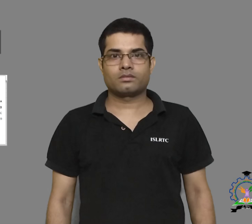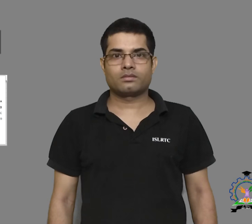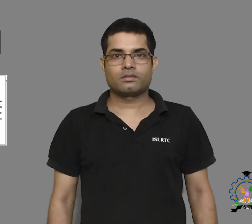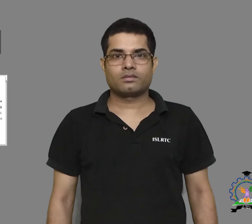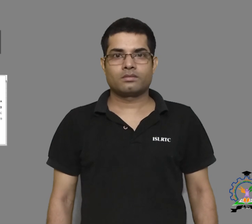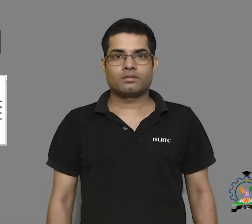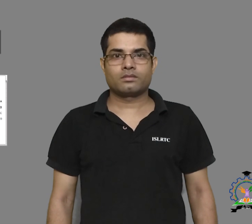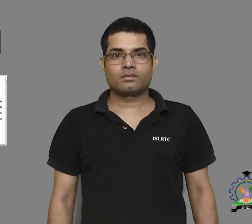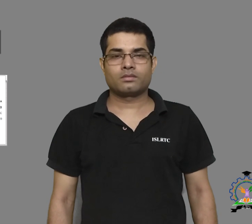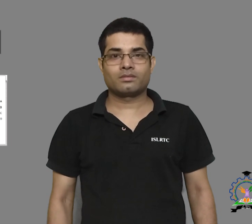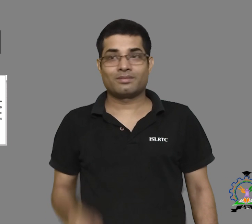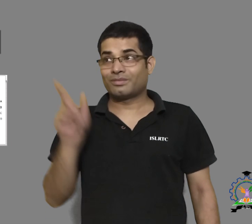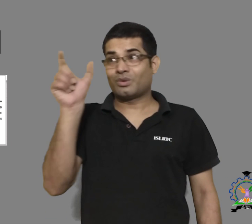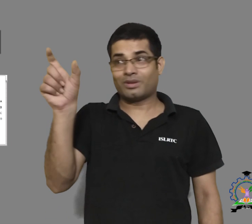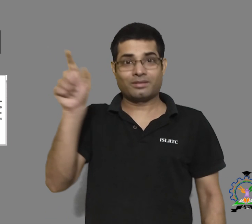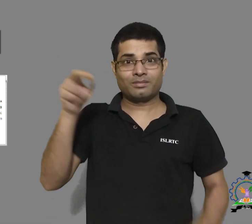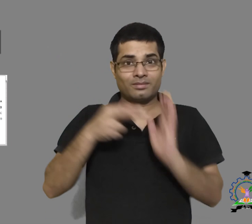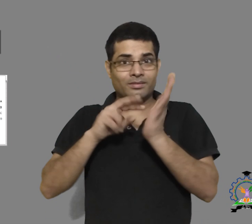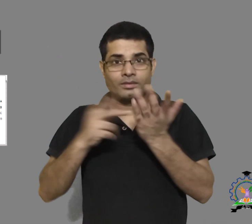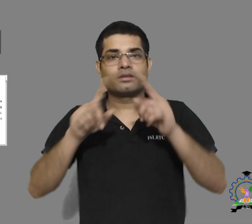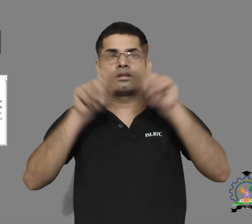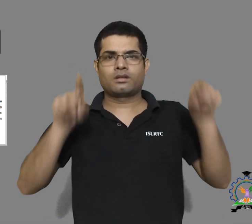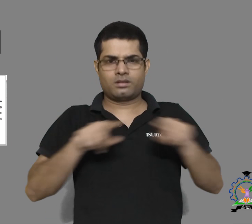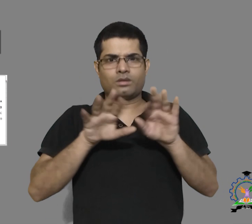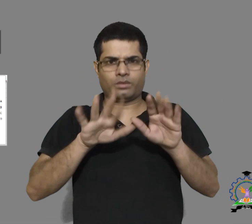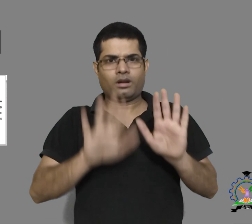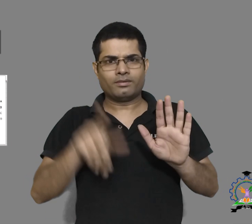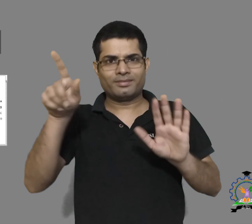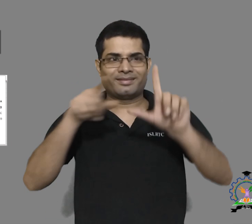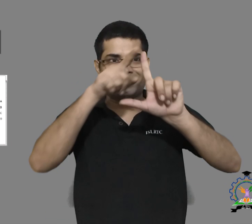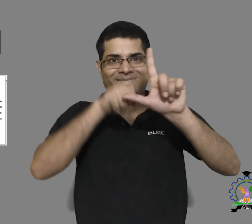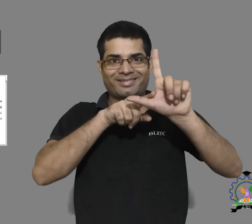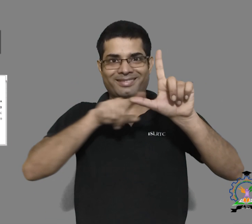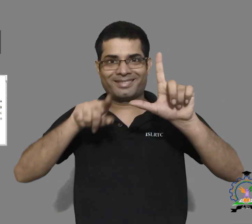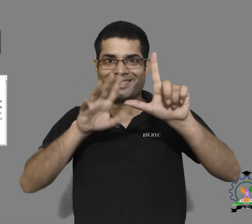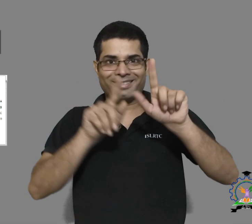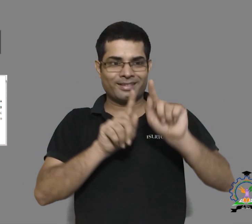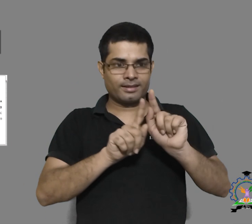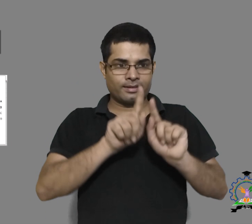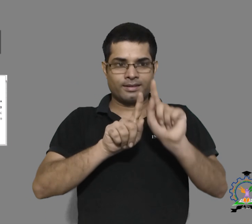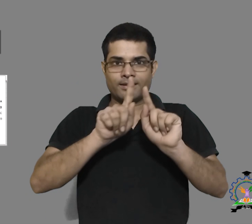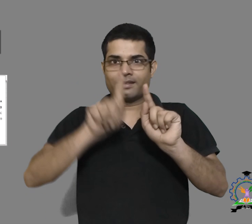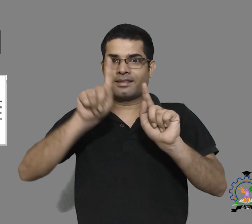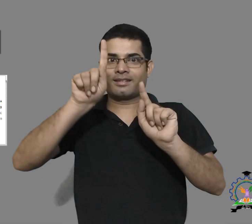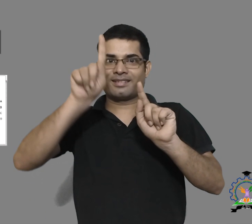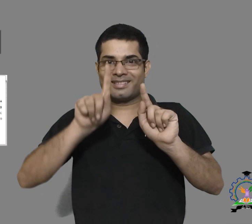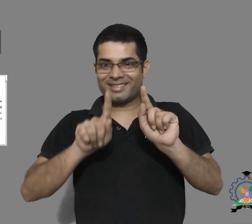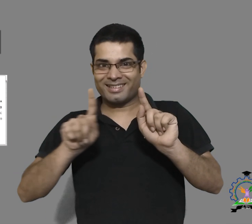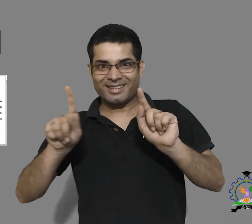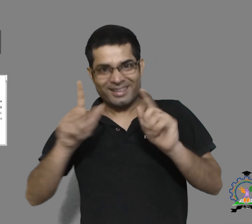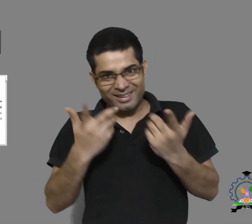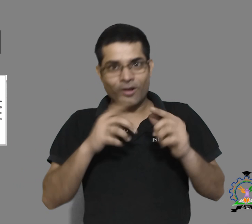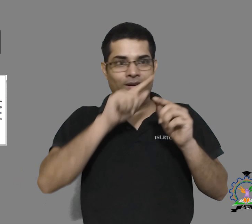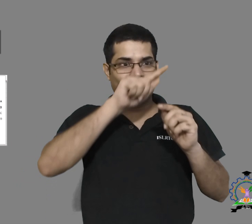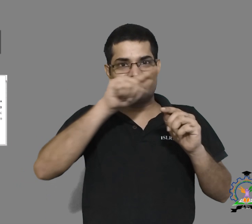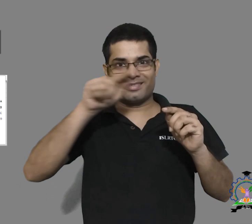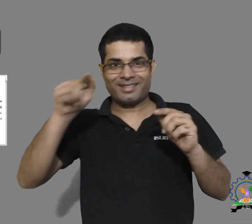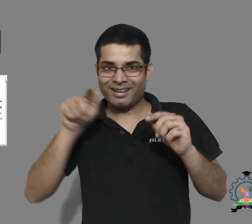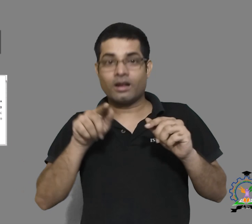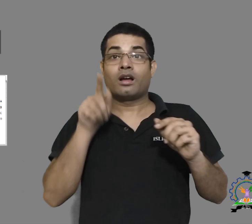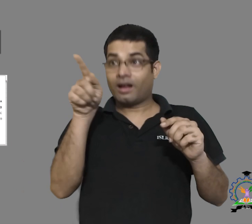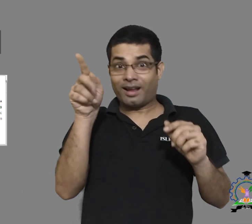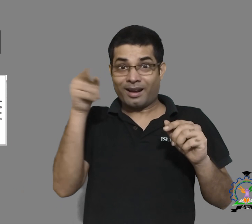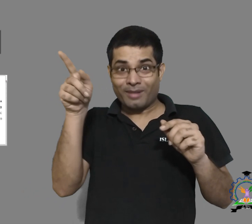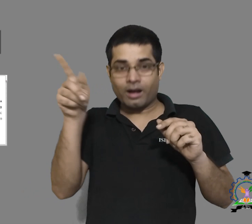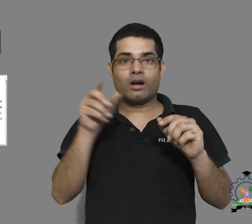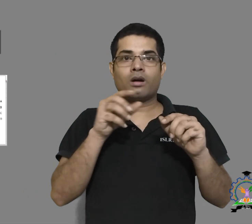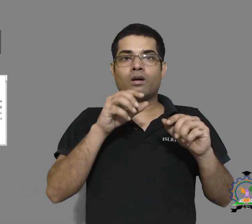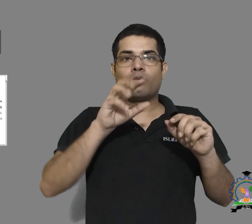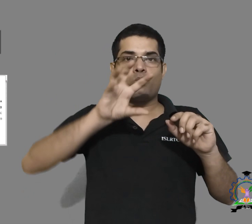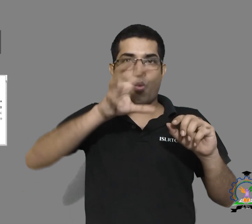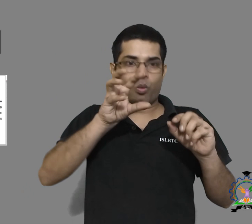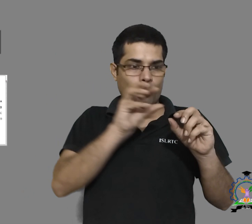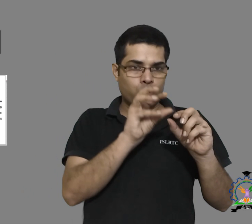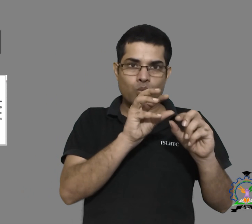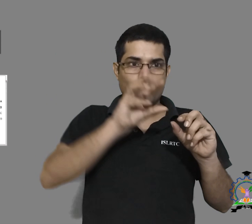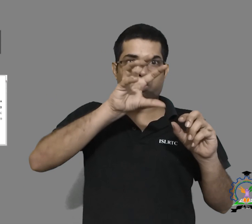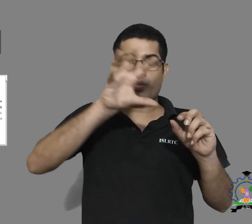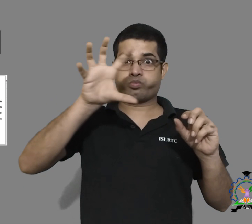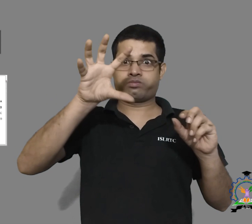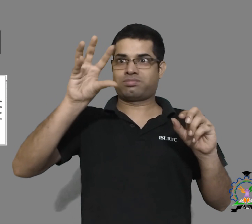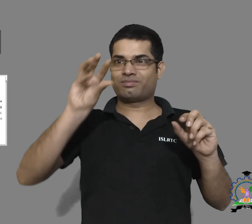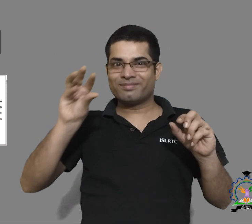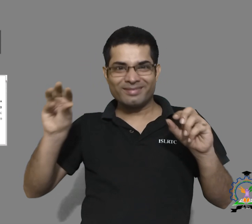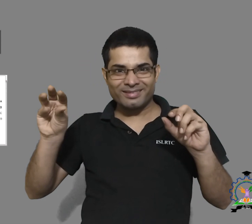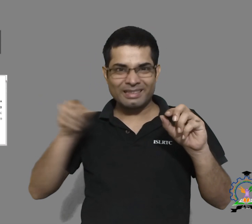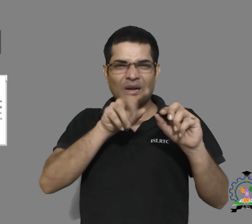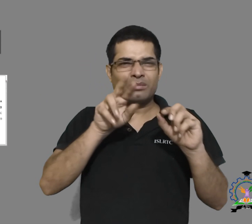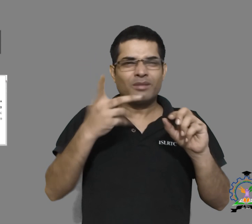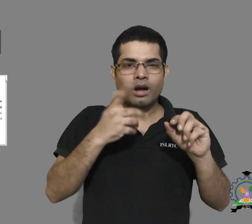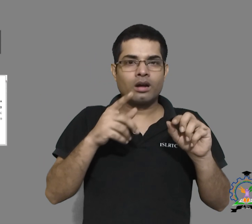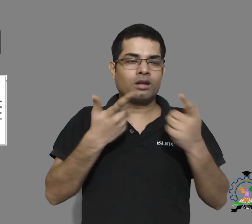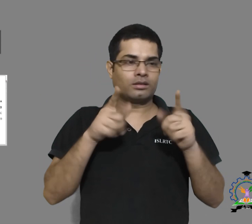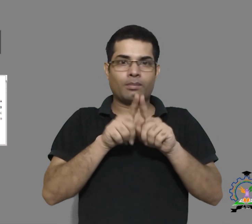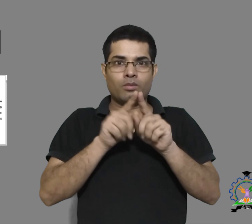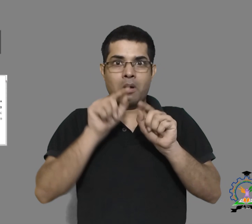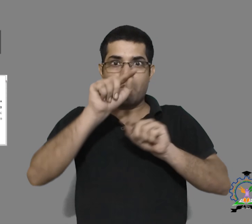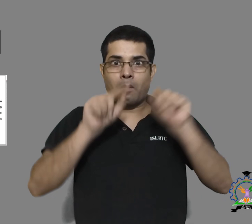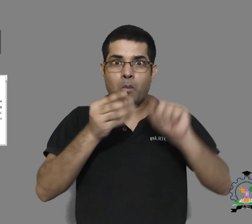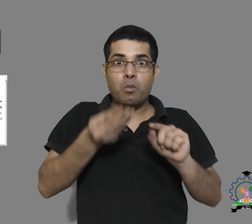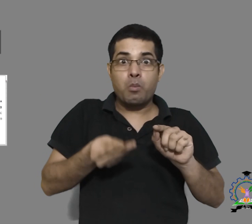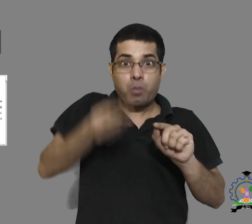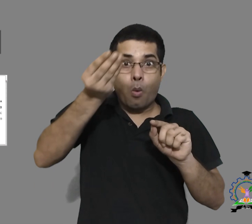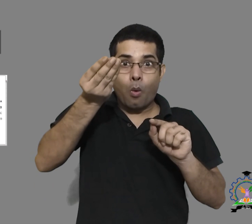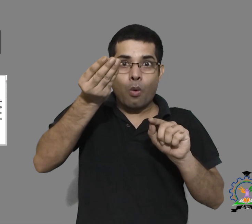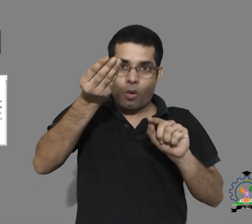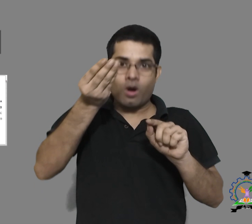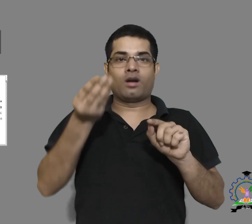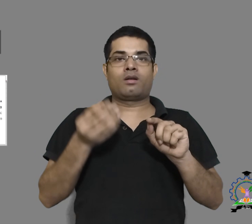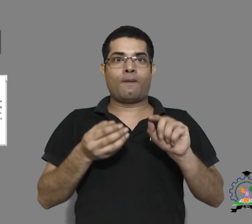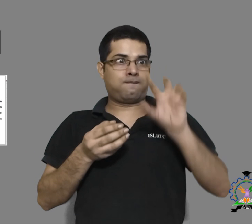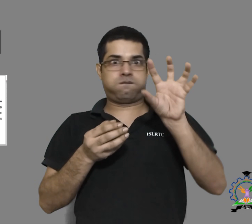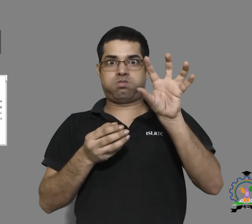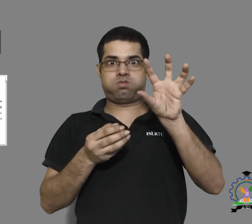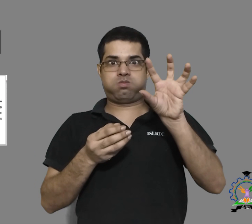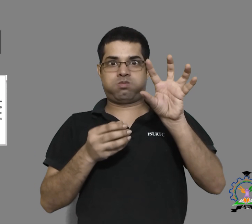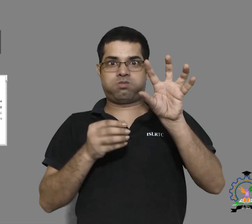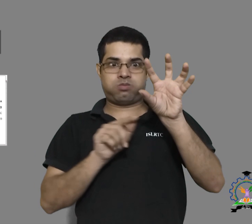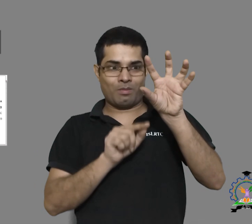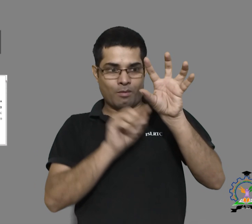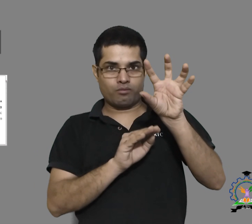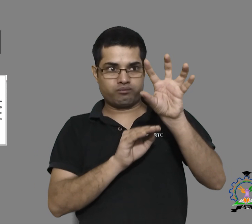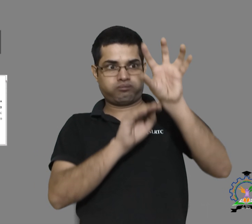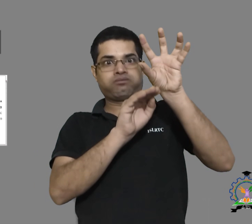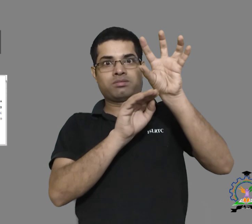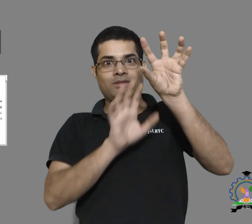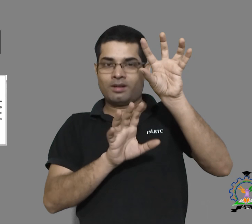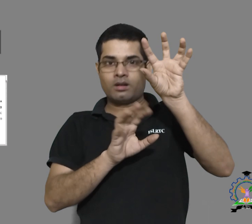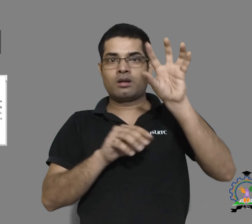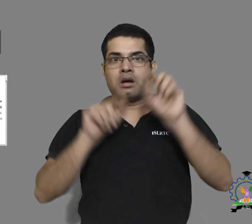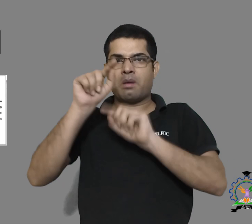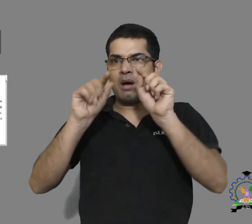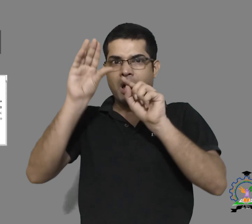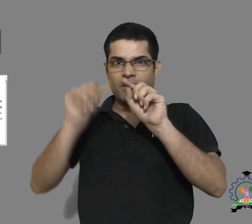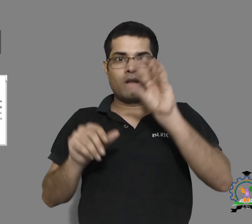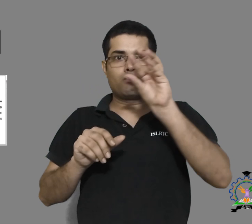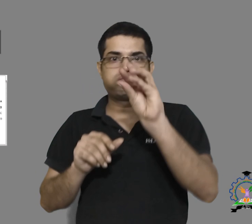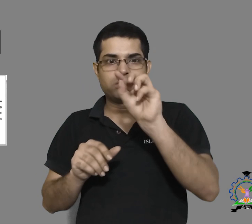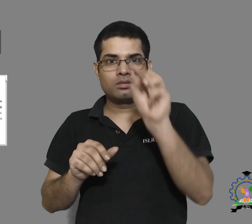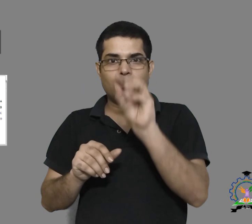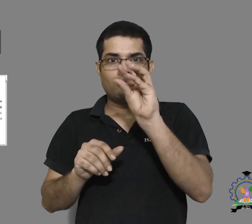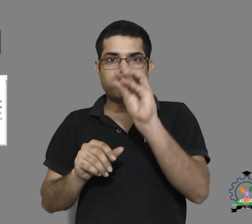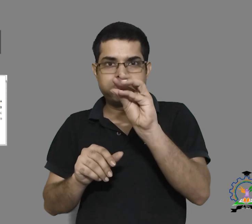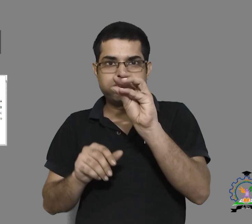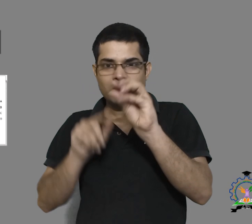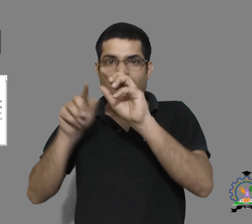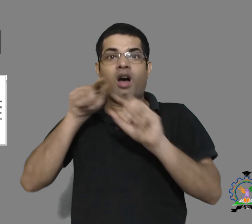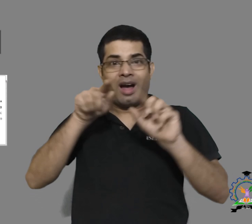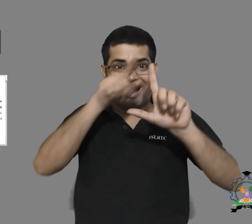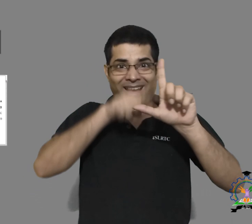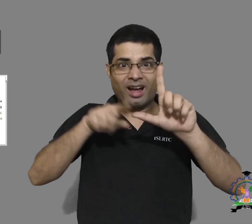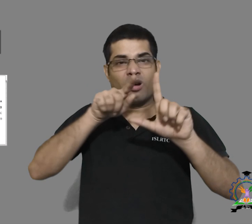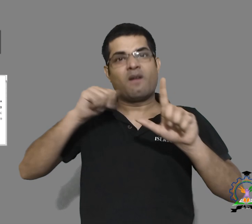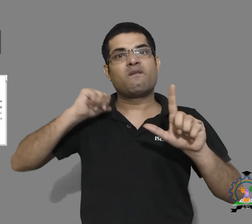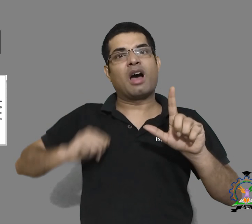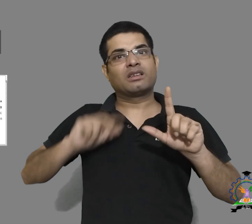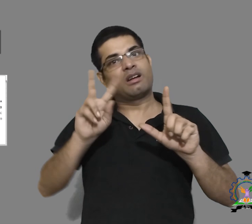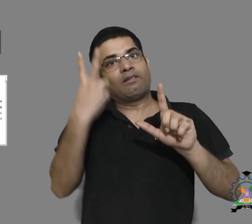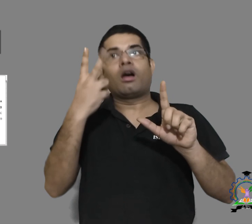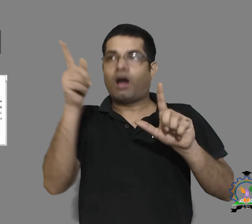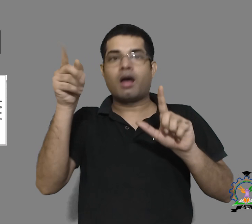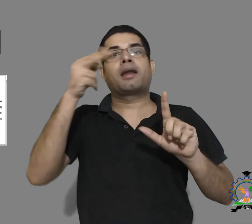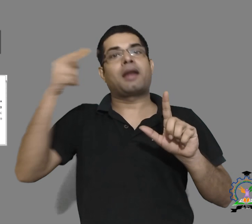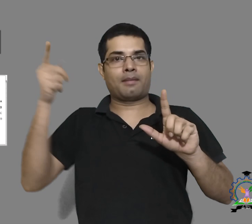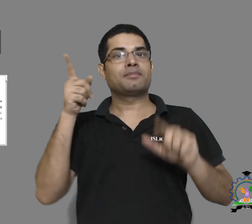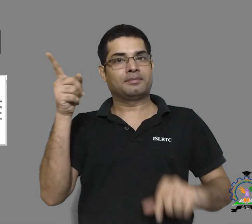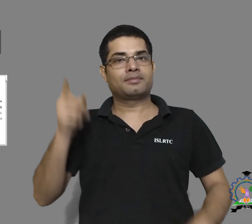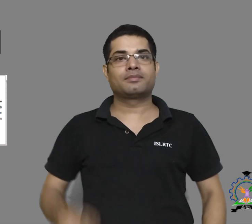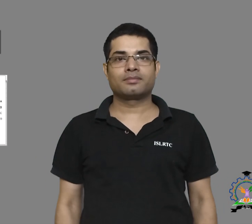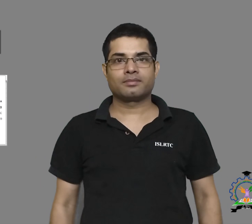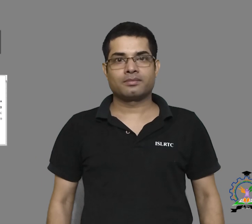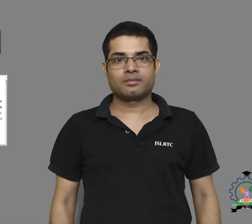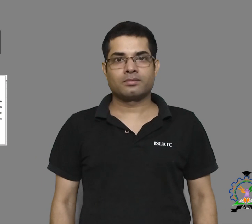Bubble chart